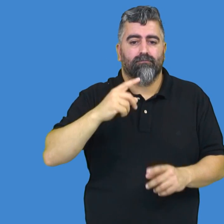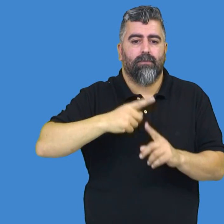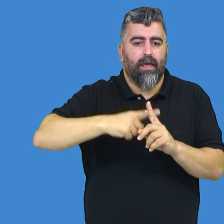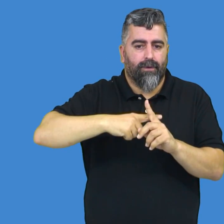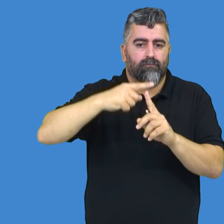nivel